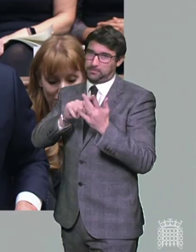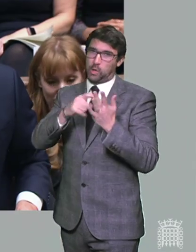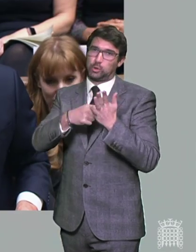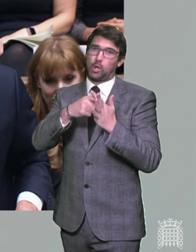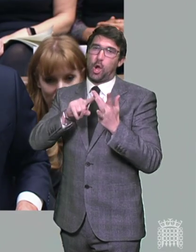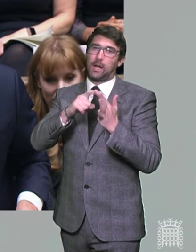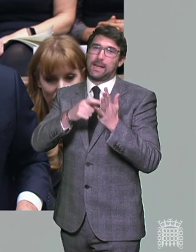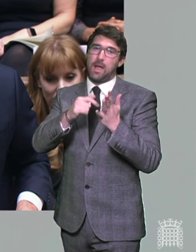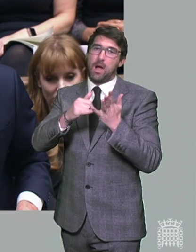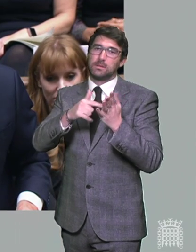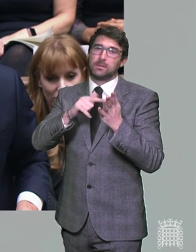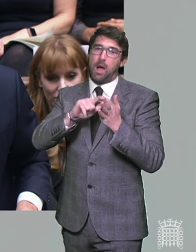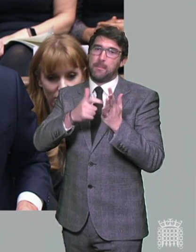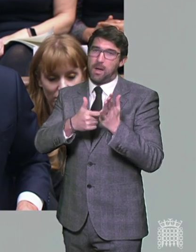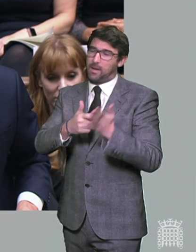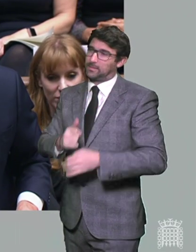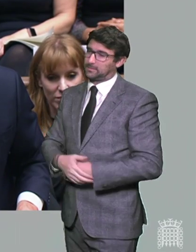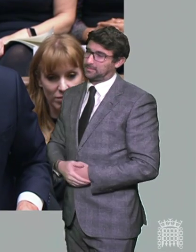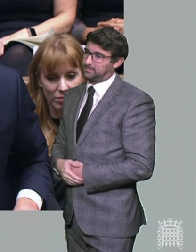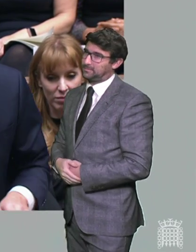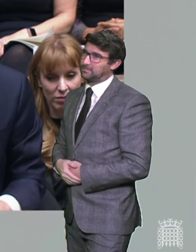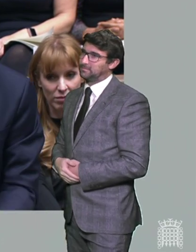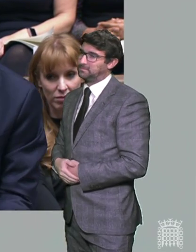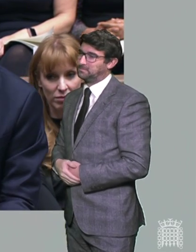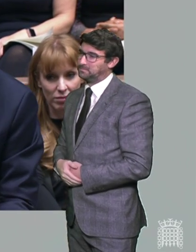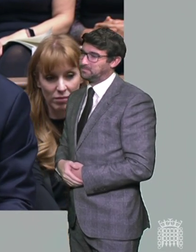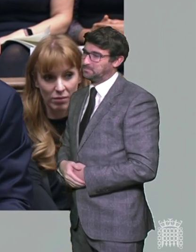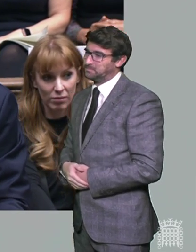A book is being written about the Prime Minister’s time in office.